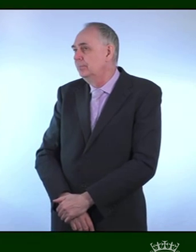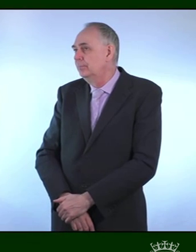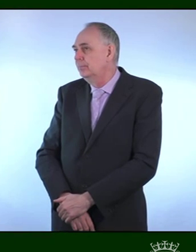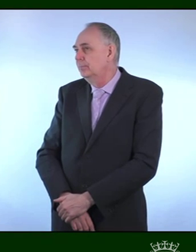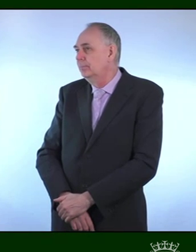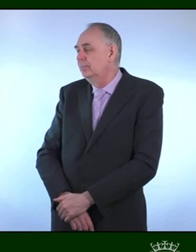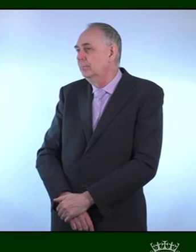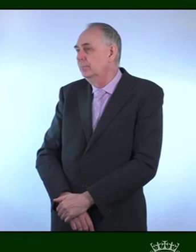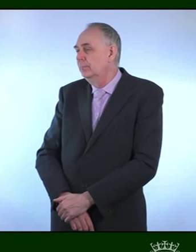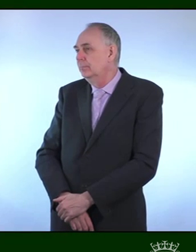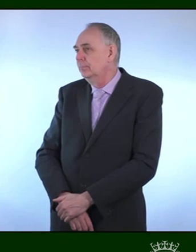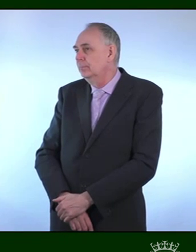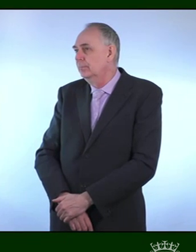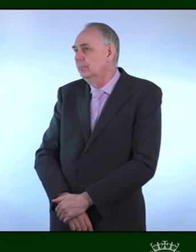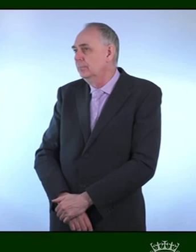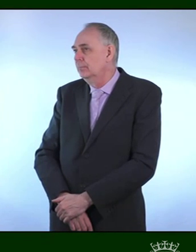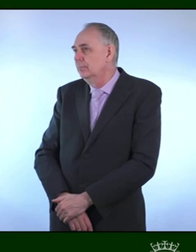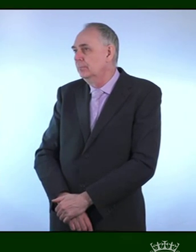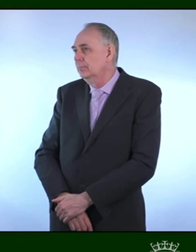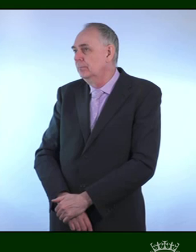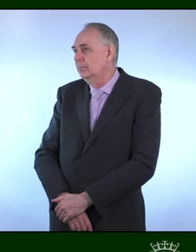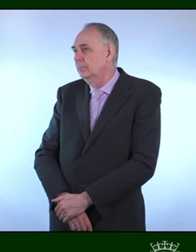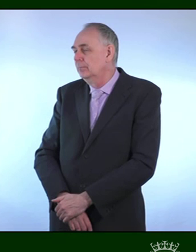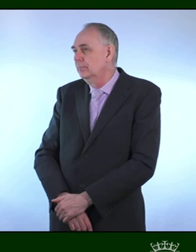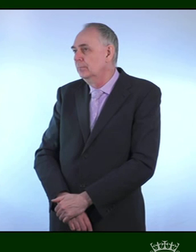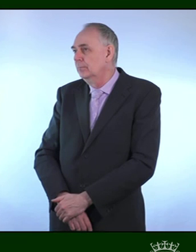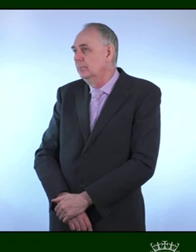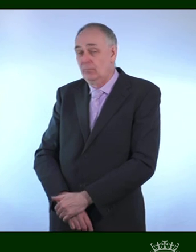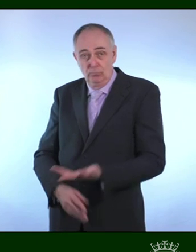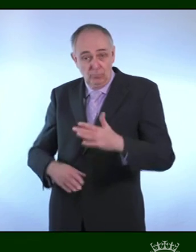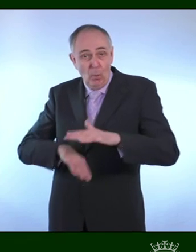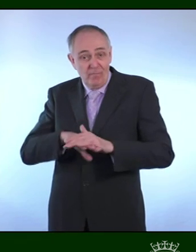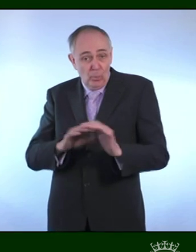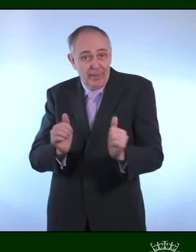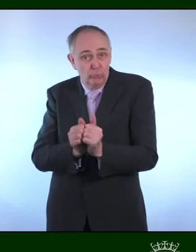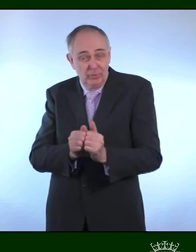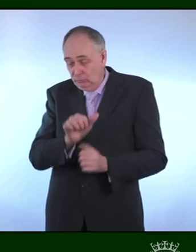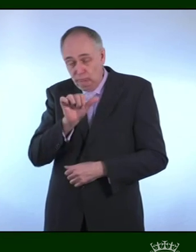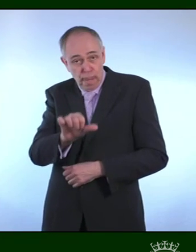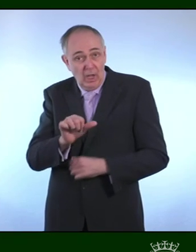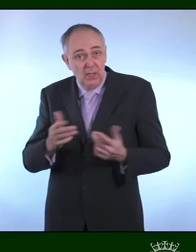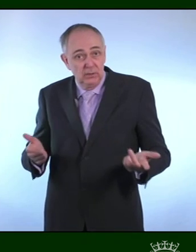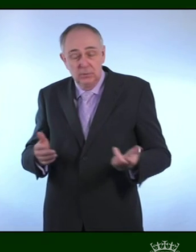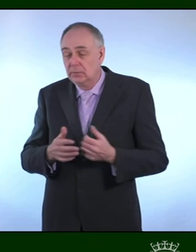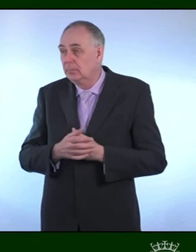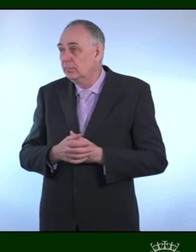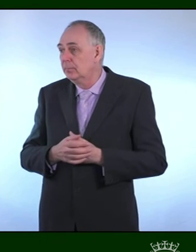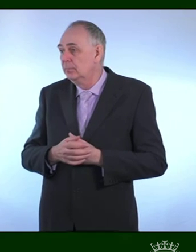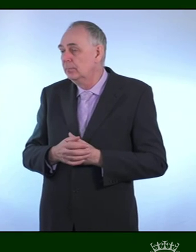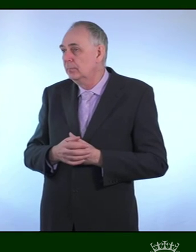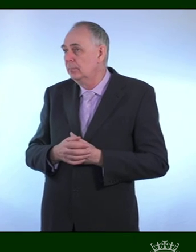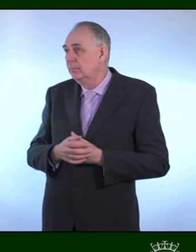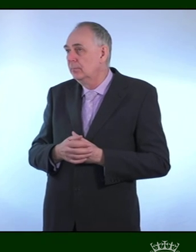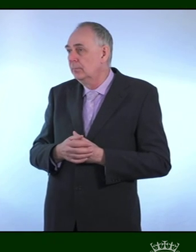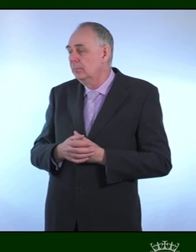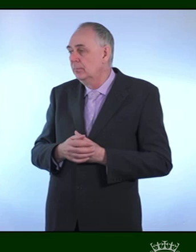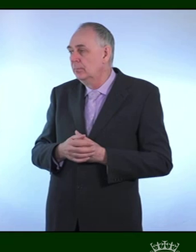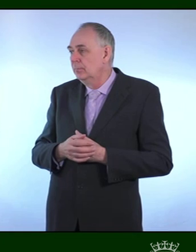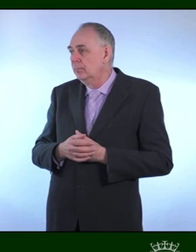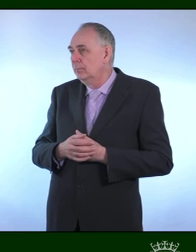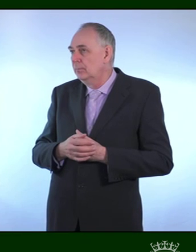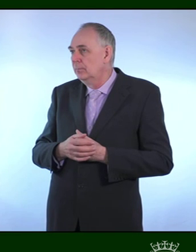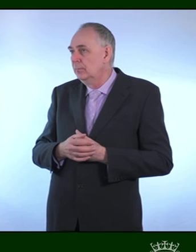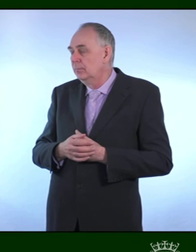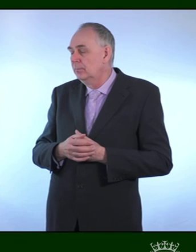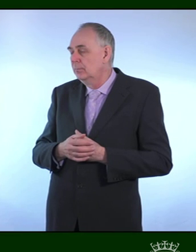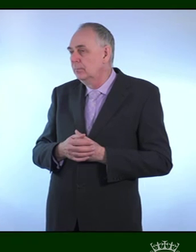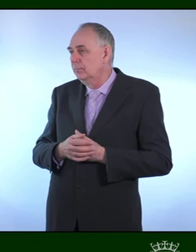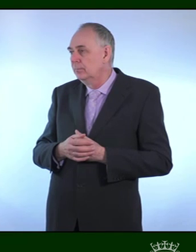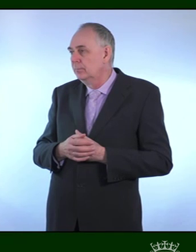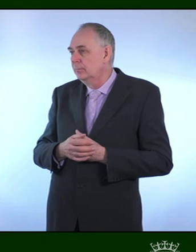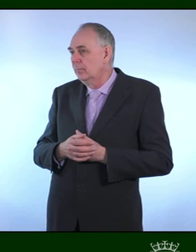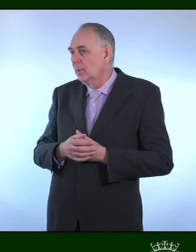I really want to do nothing else except associate myself fully with the closing words of the Leader of the Opposition.